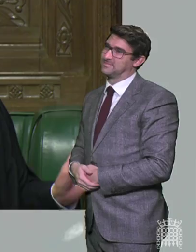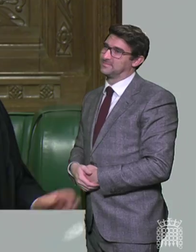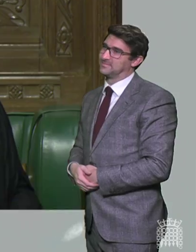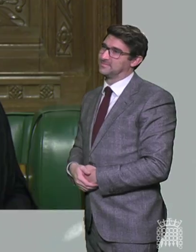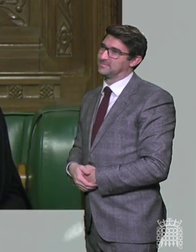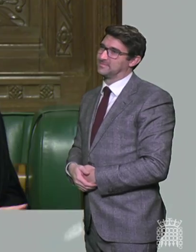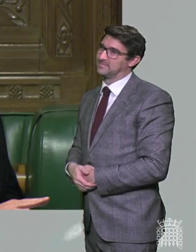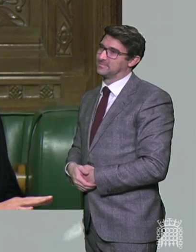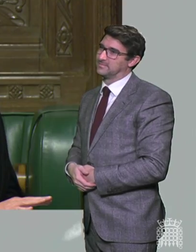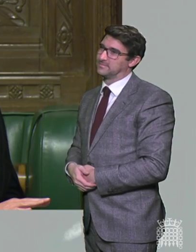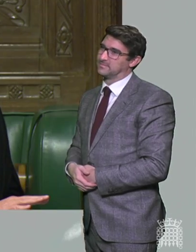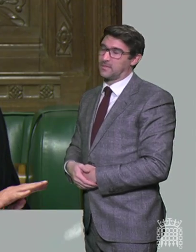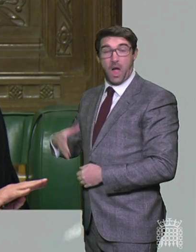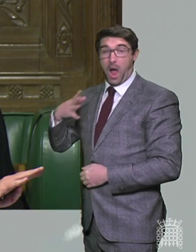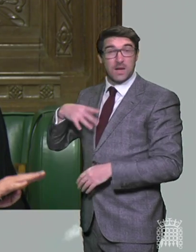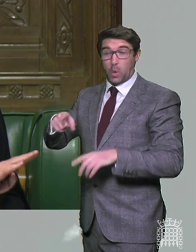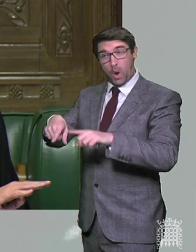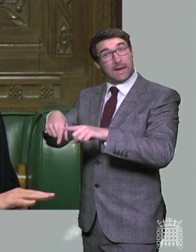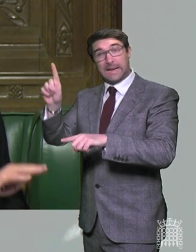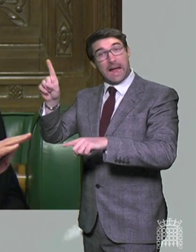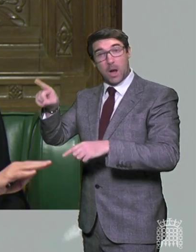We do not want an early bath at this stage.